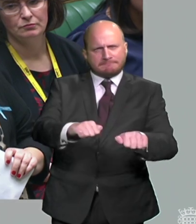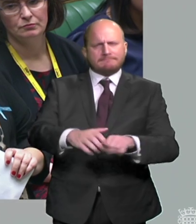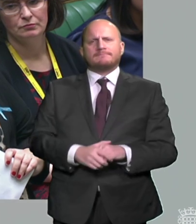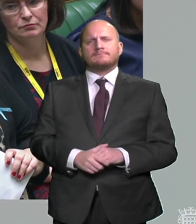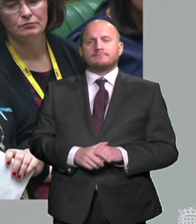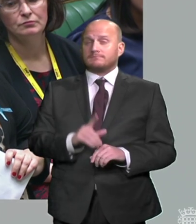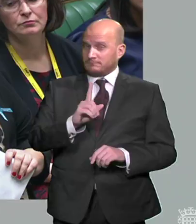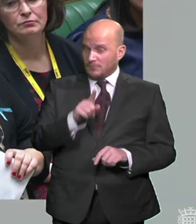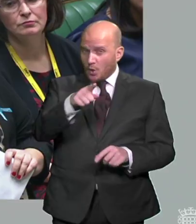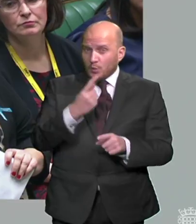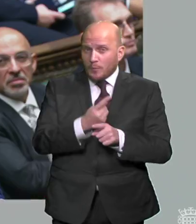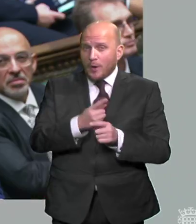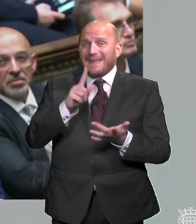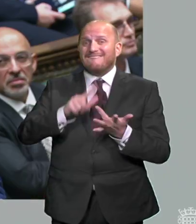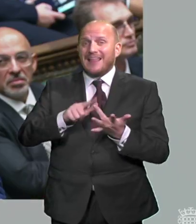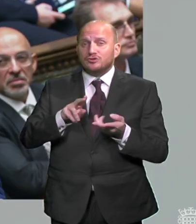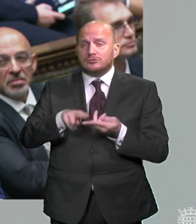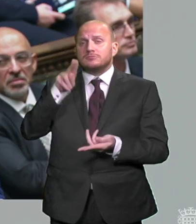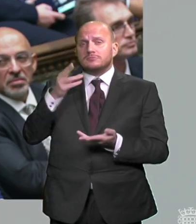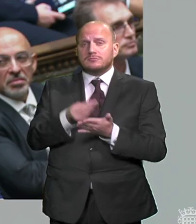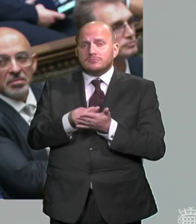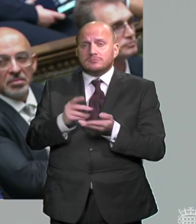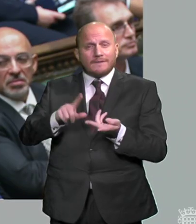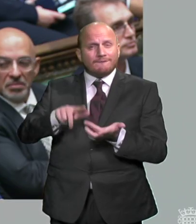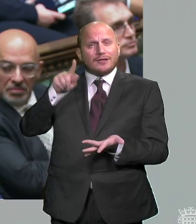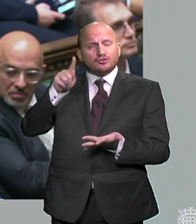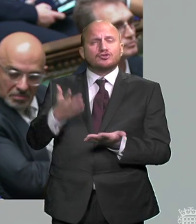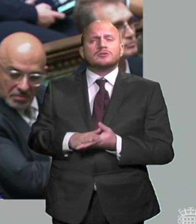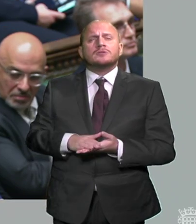Inflation is clearly a problem.